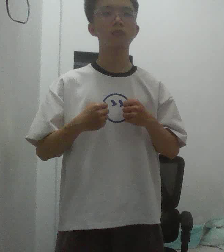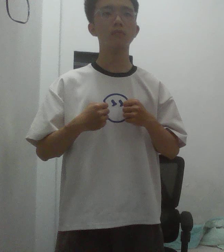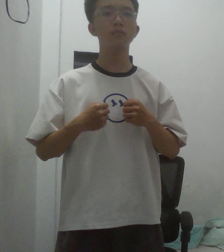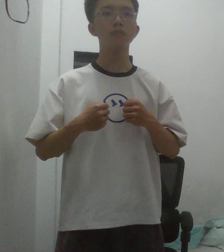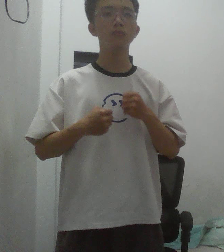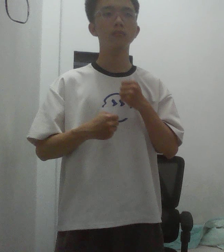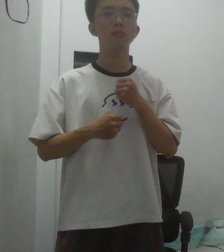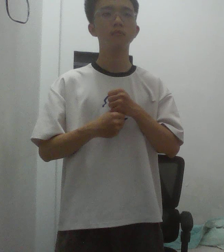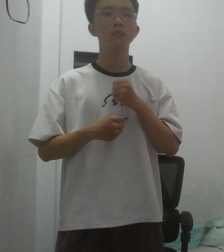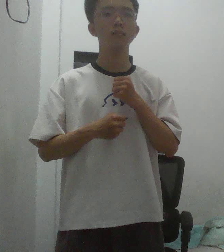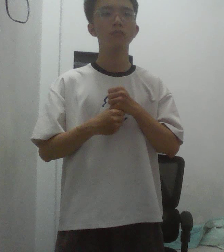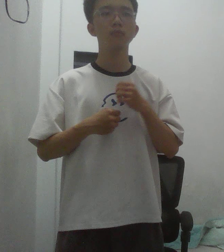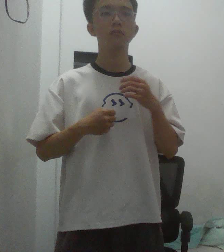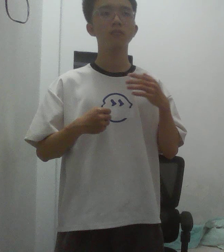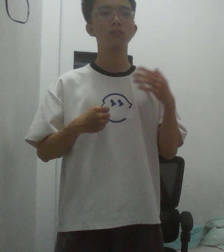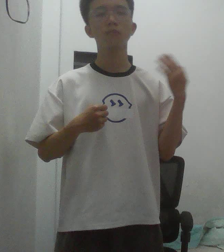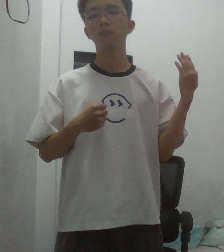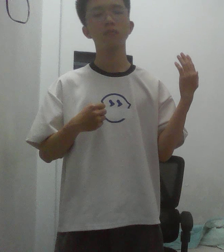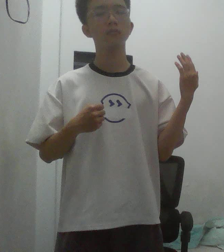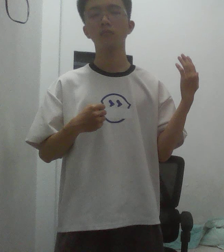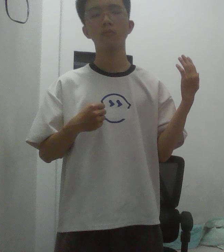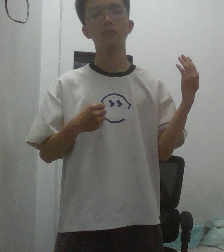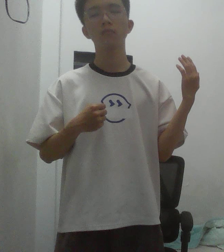that nghiep